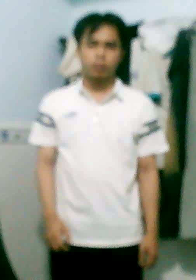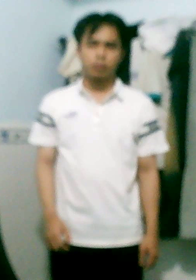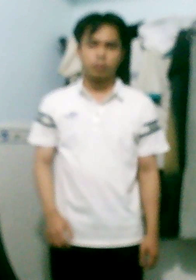thay co